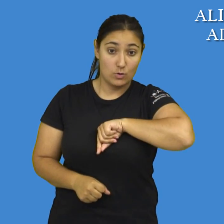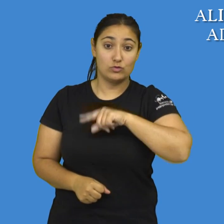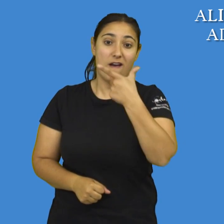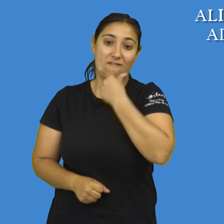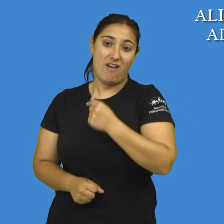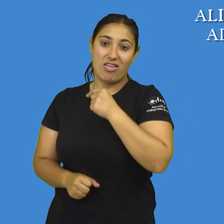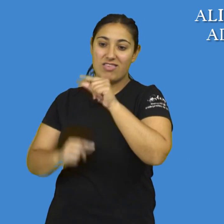fácil